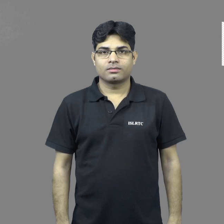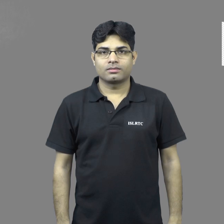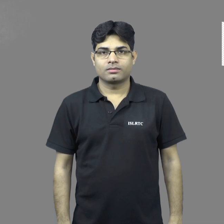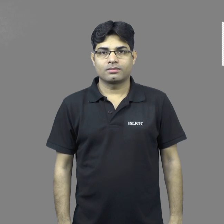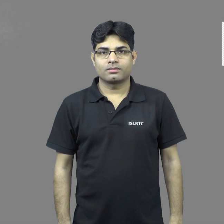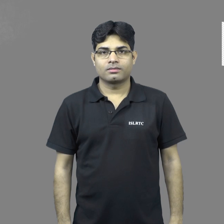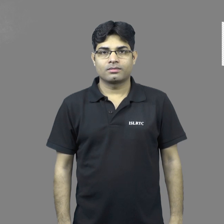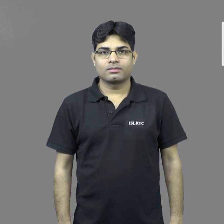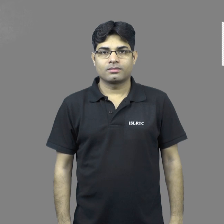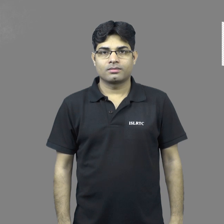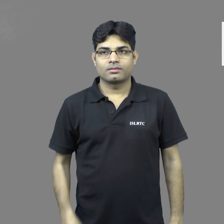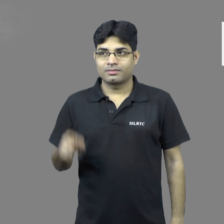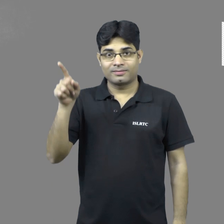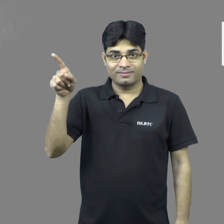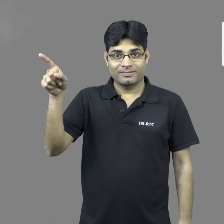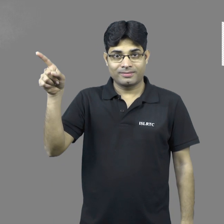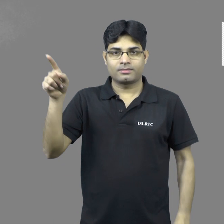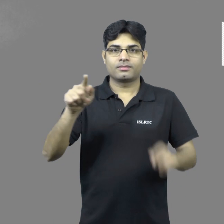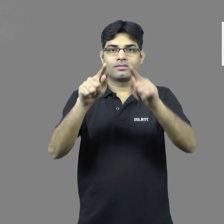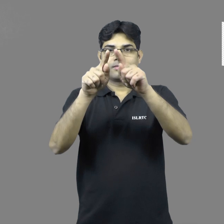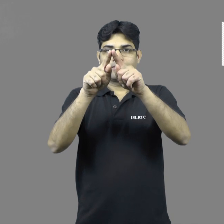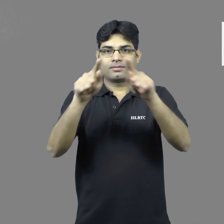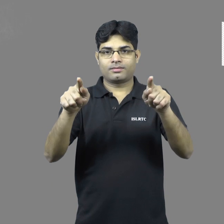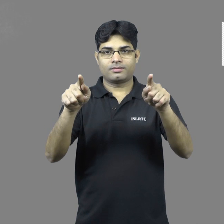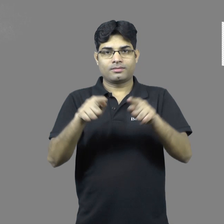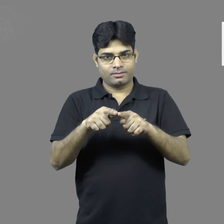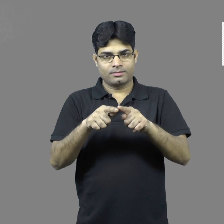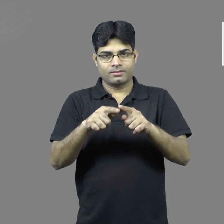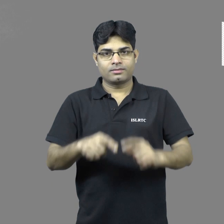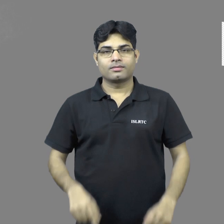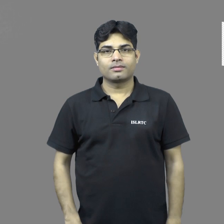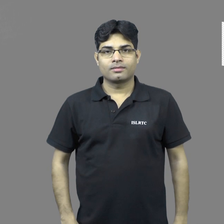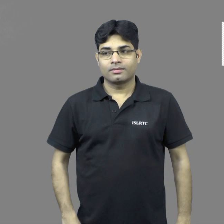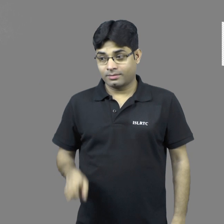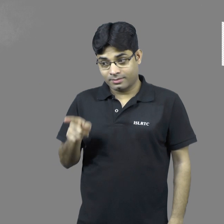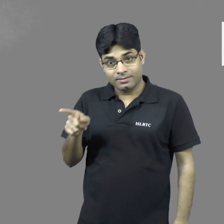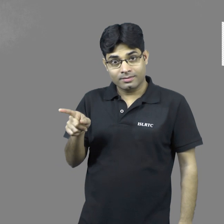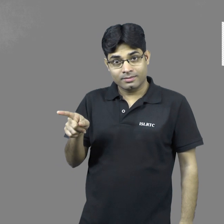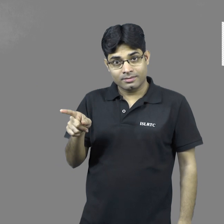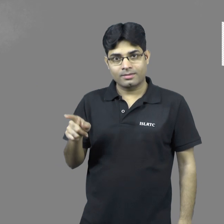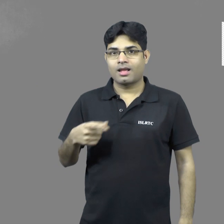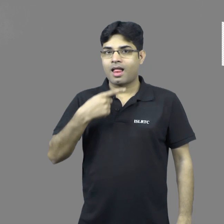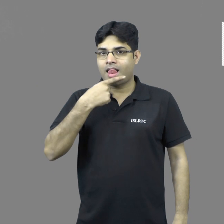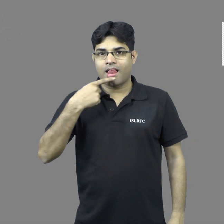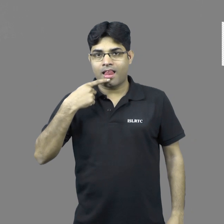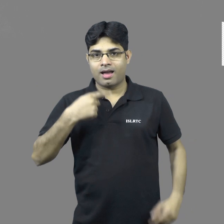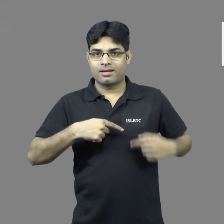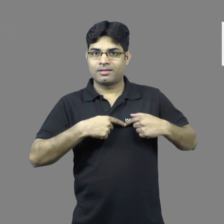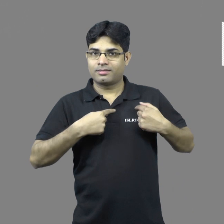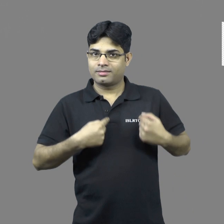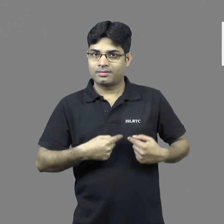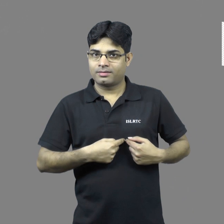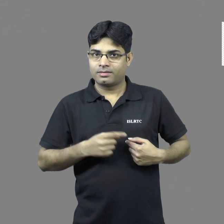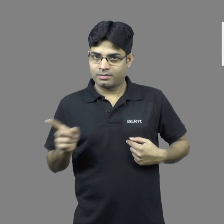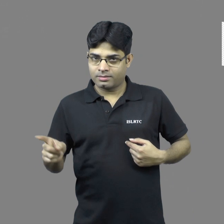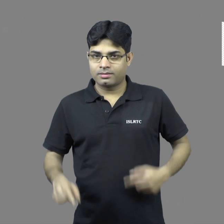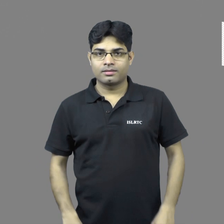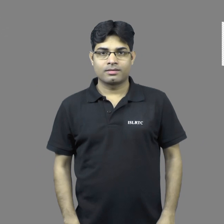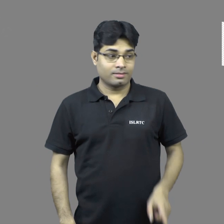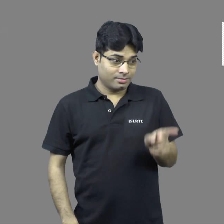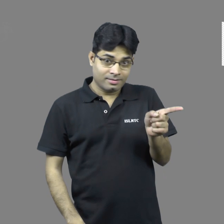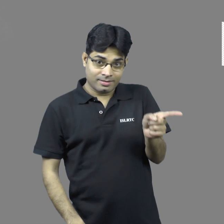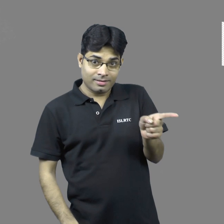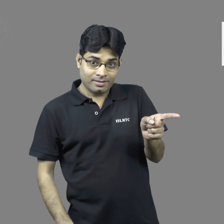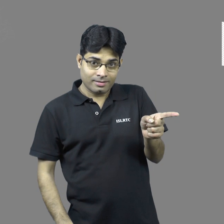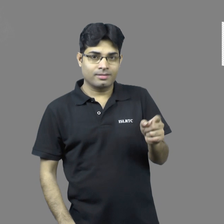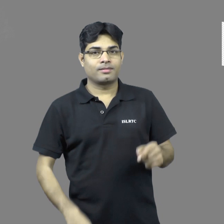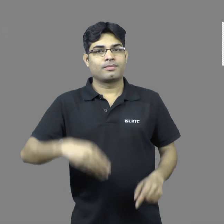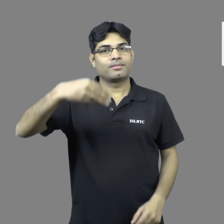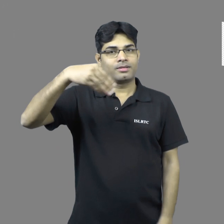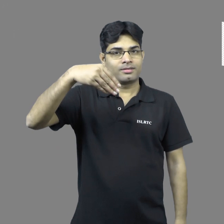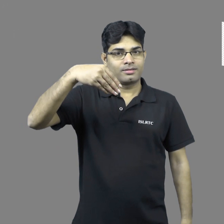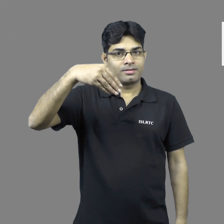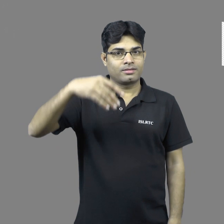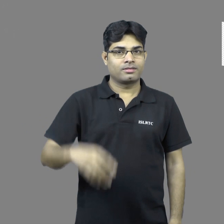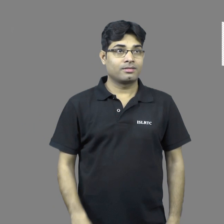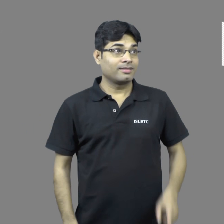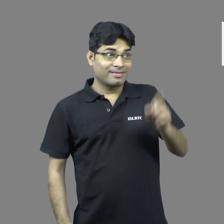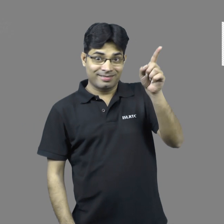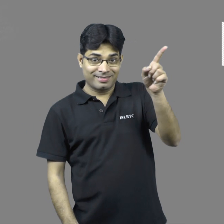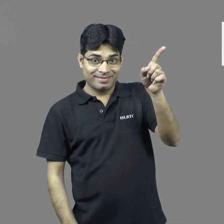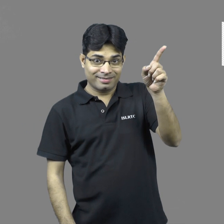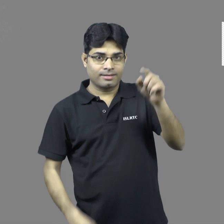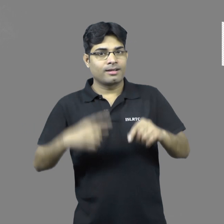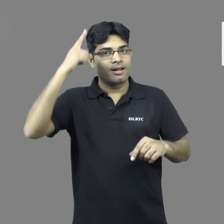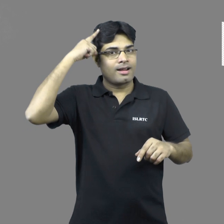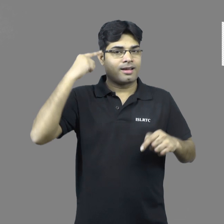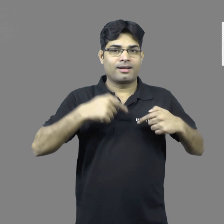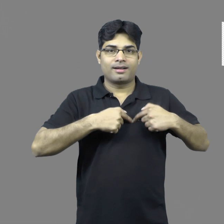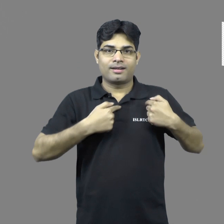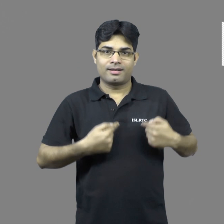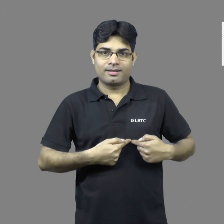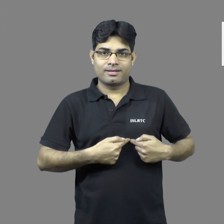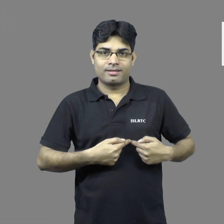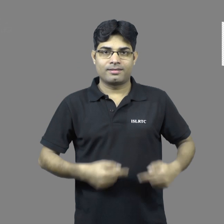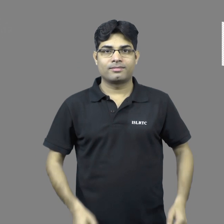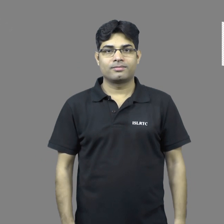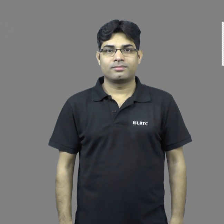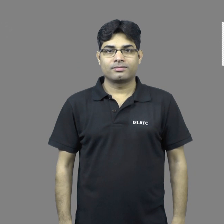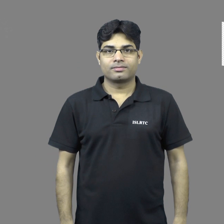Diamond Heart Club Spade (Playing Cards)